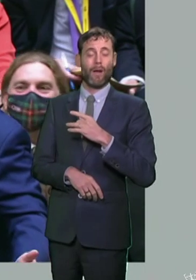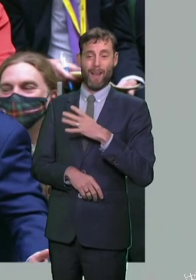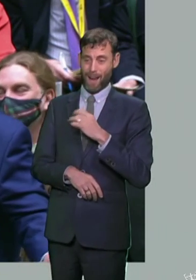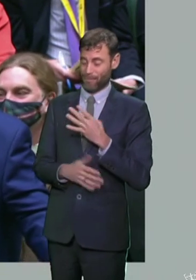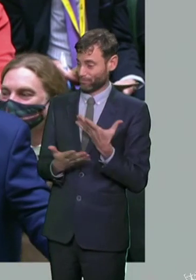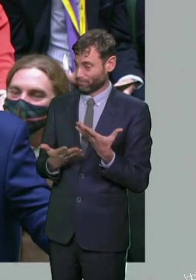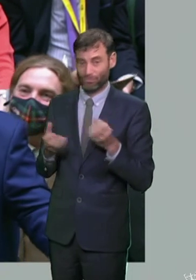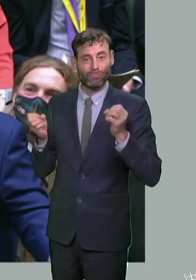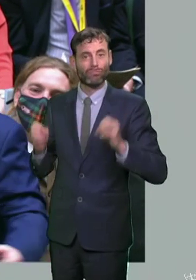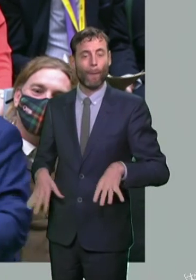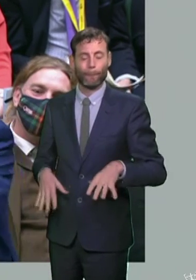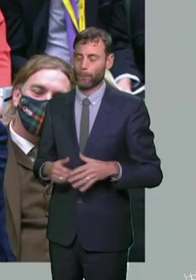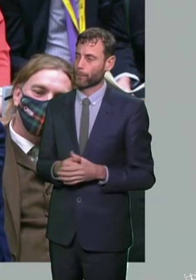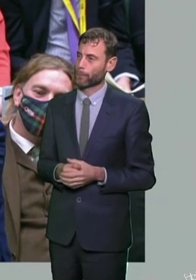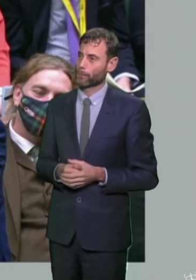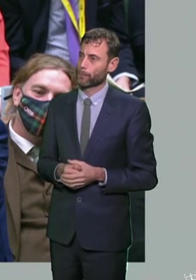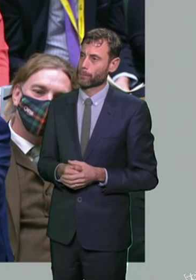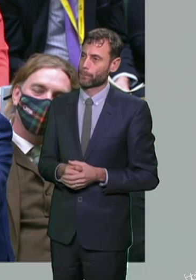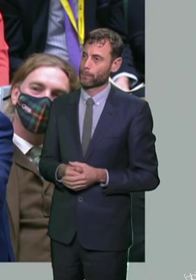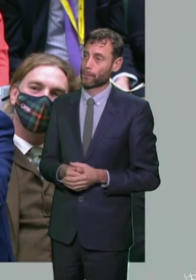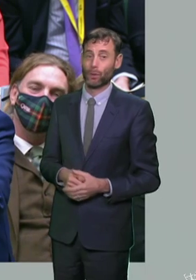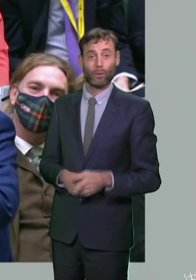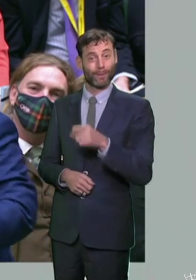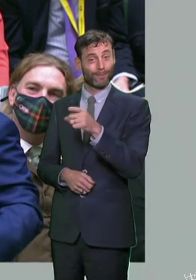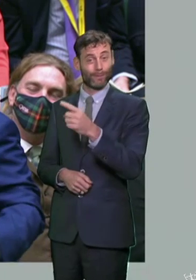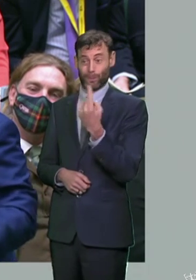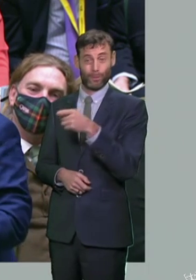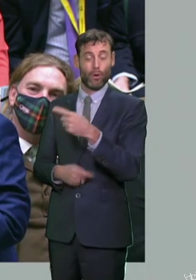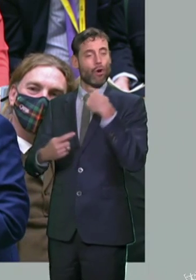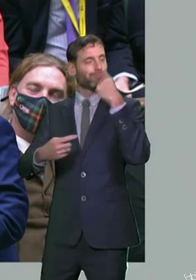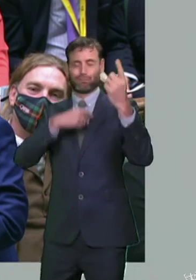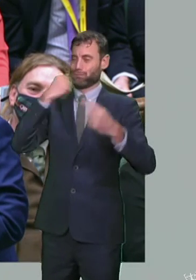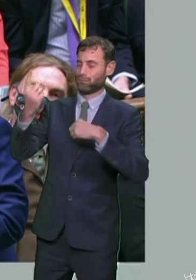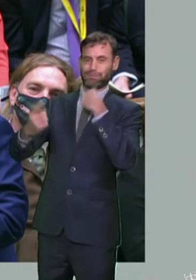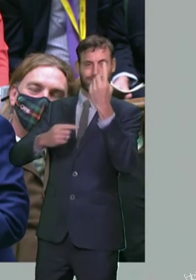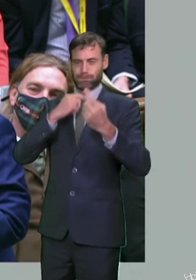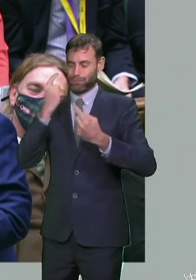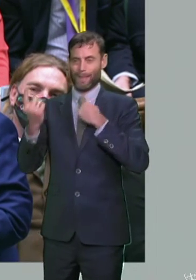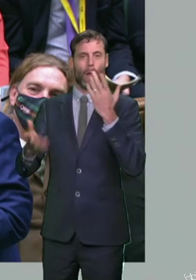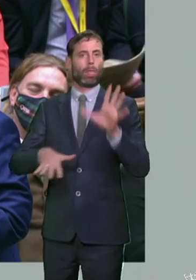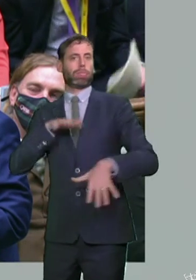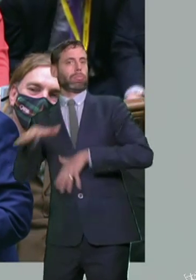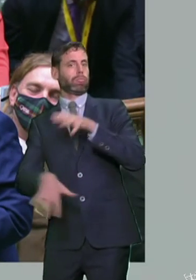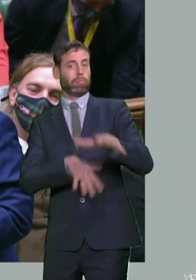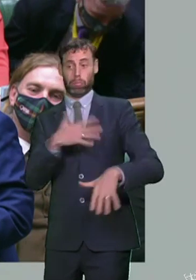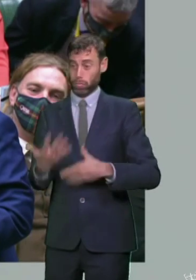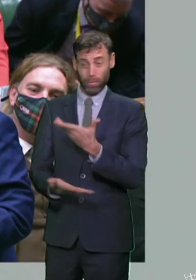At the centre of it all is one man: a Prime Minister who is floundering in failure.